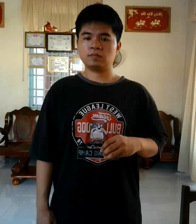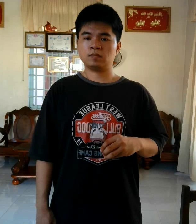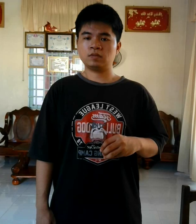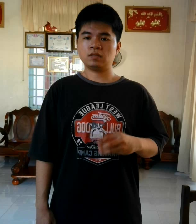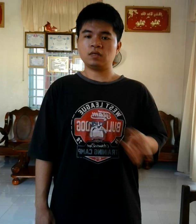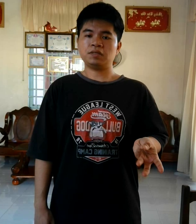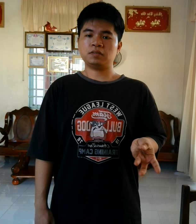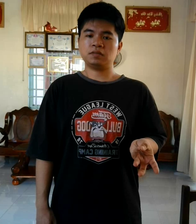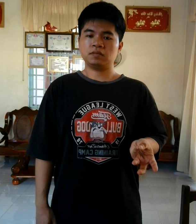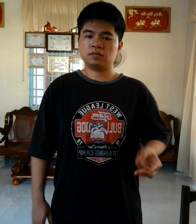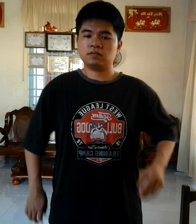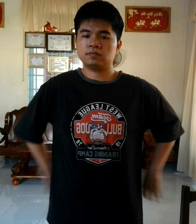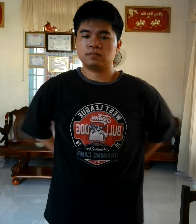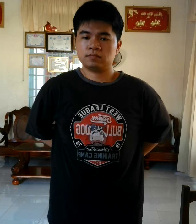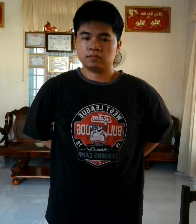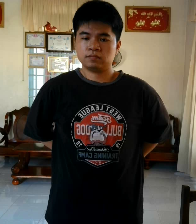it